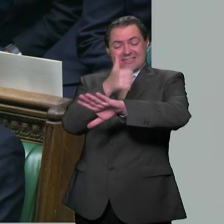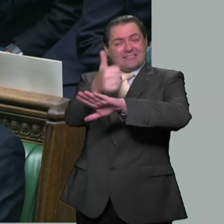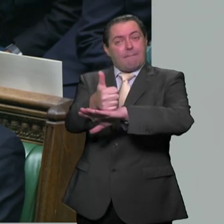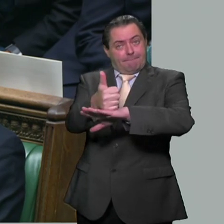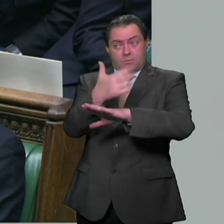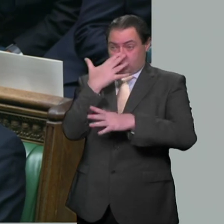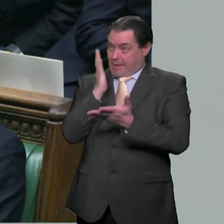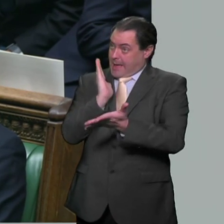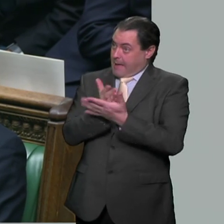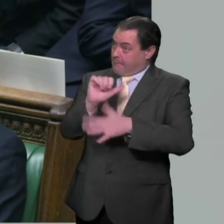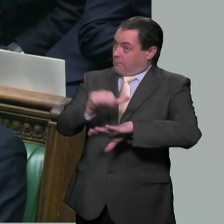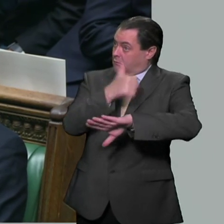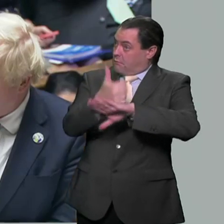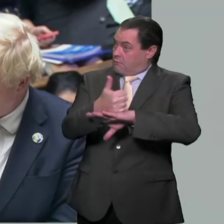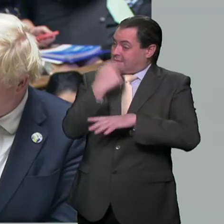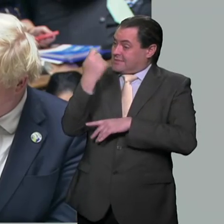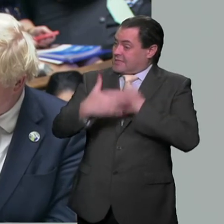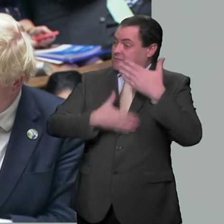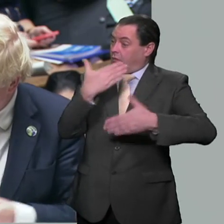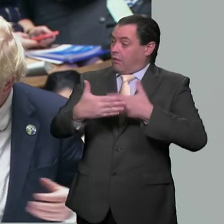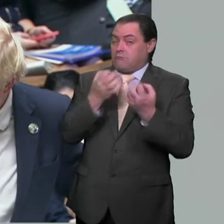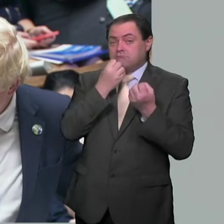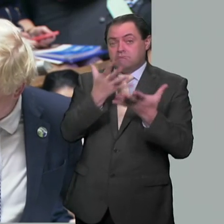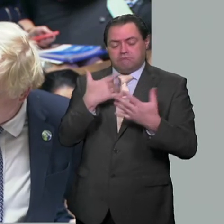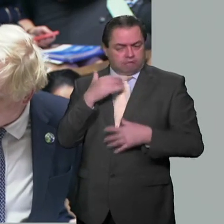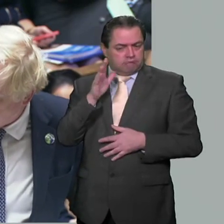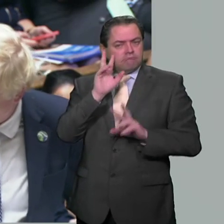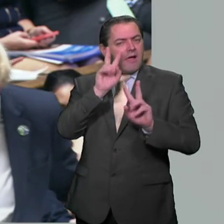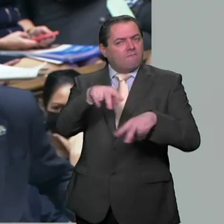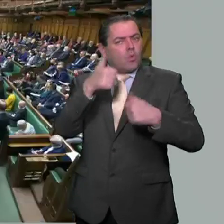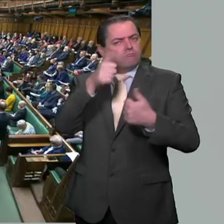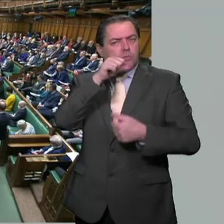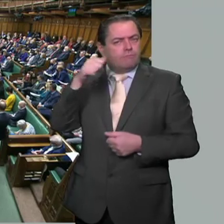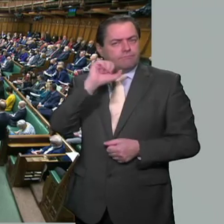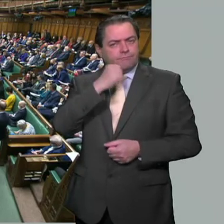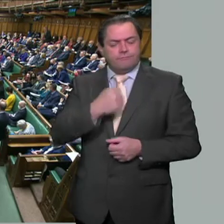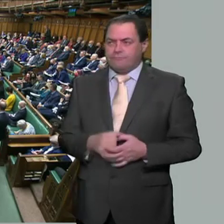It sounds from what he is saying that we are making progress in that direction, and that is thrilling.